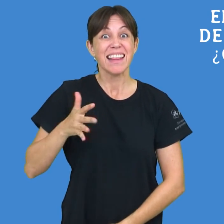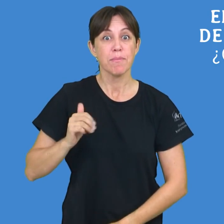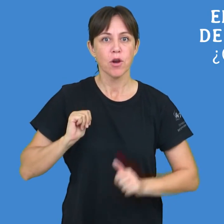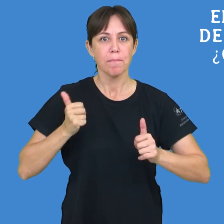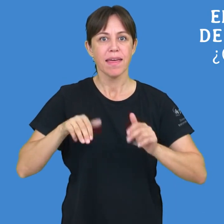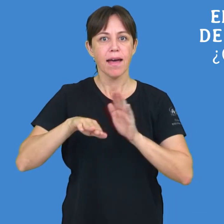empezar